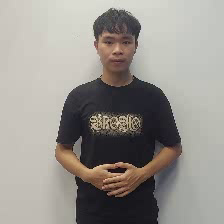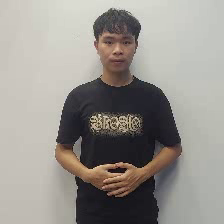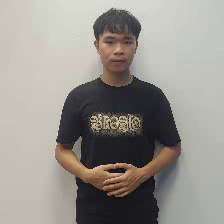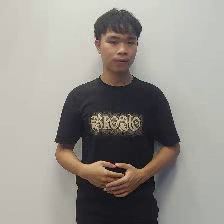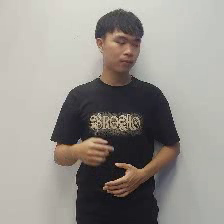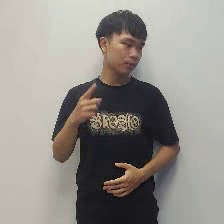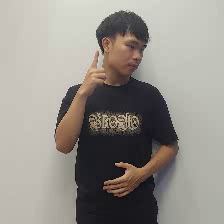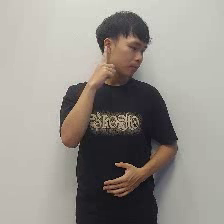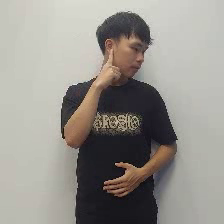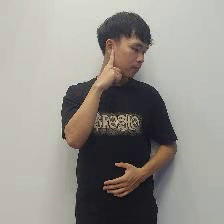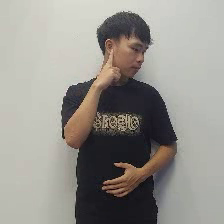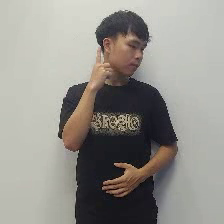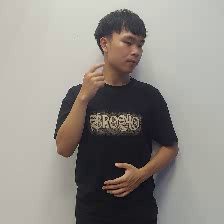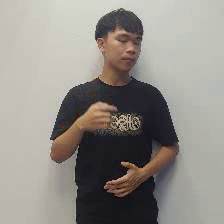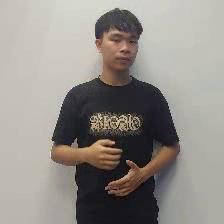Nghe